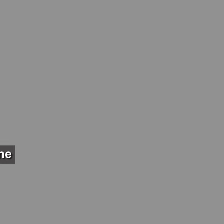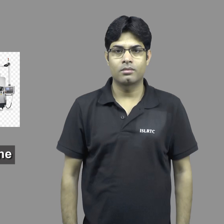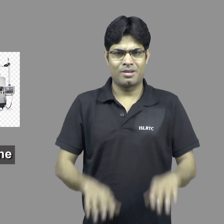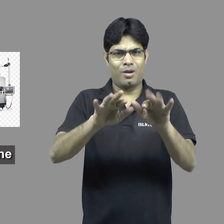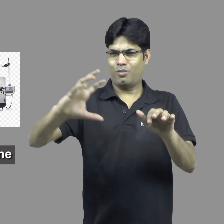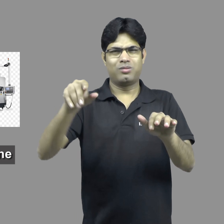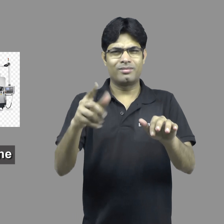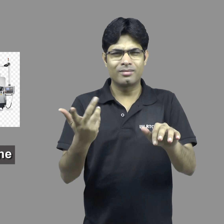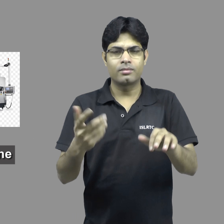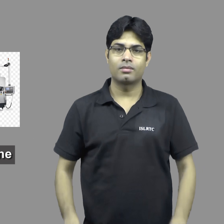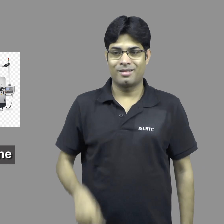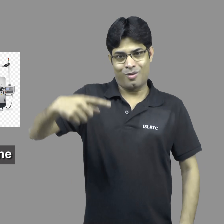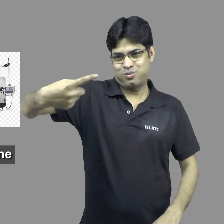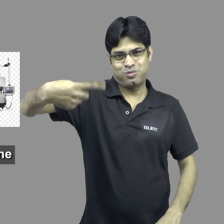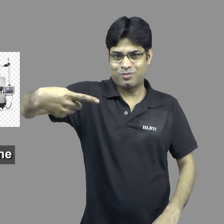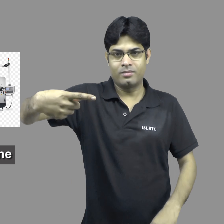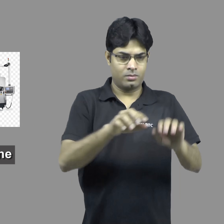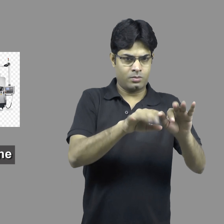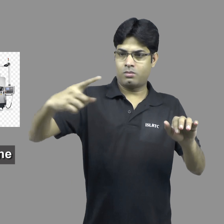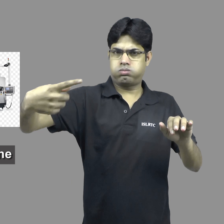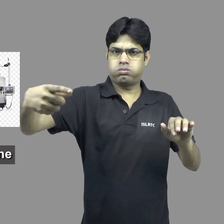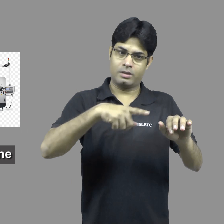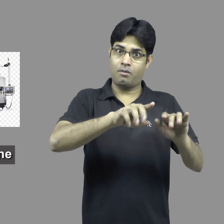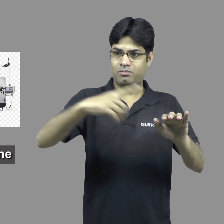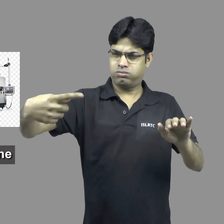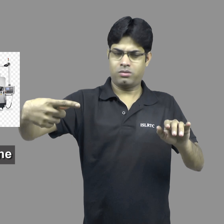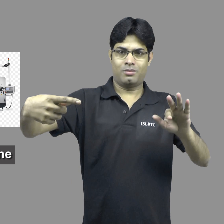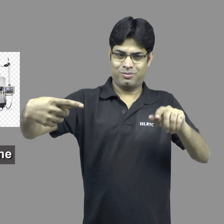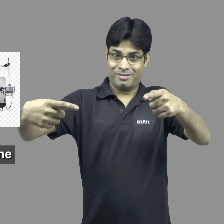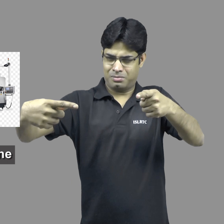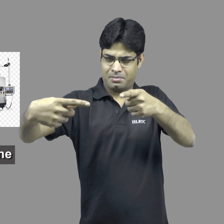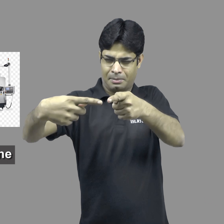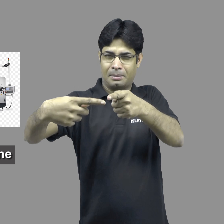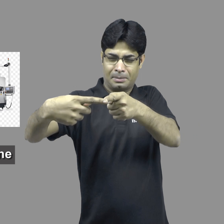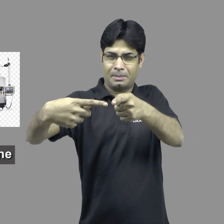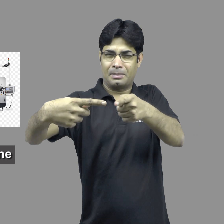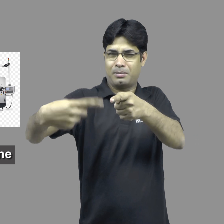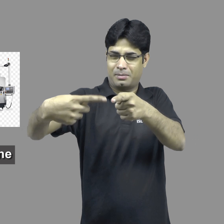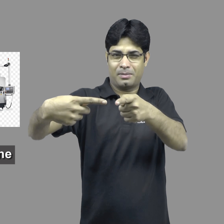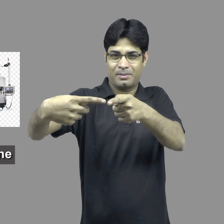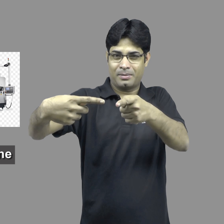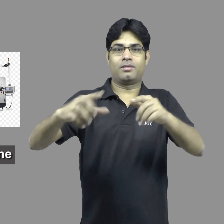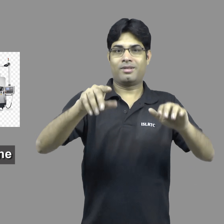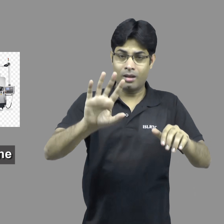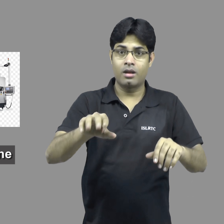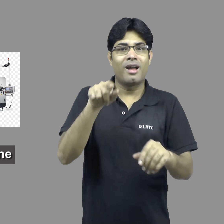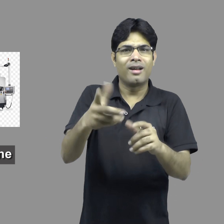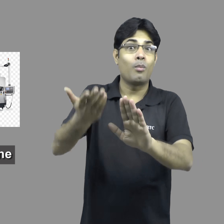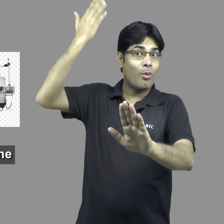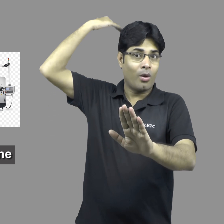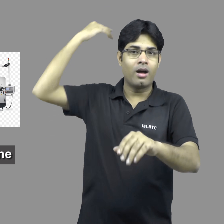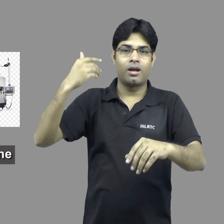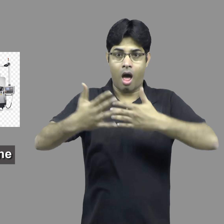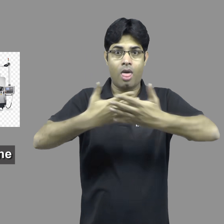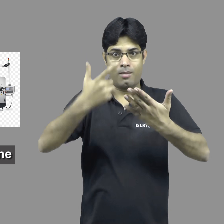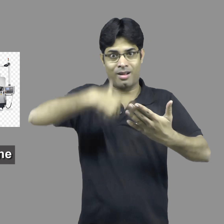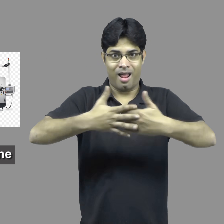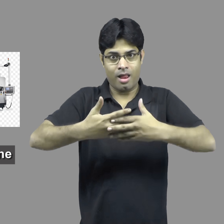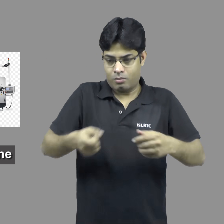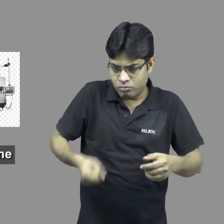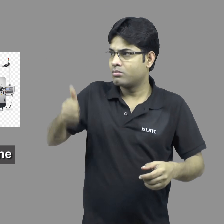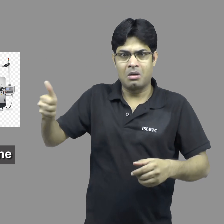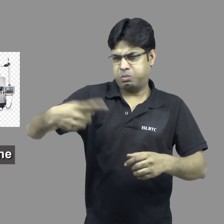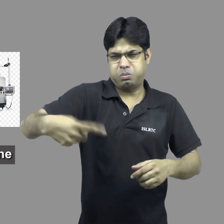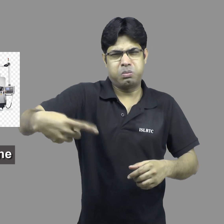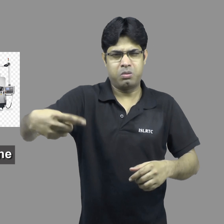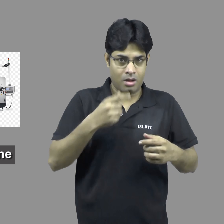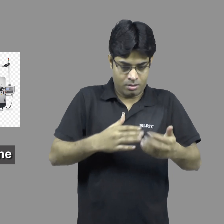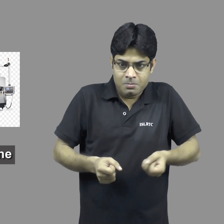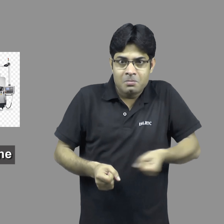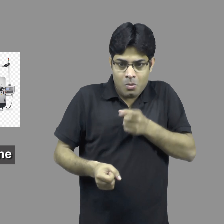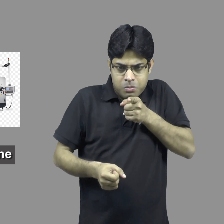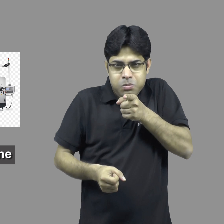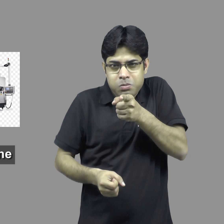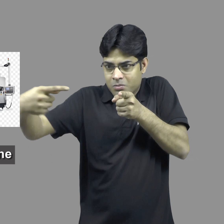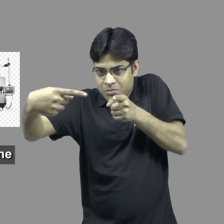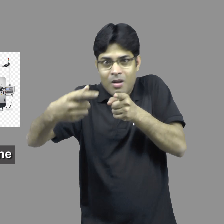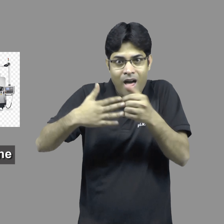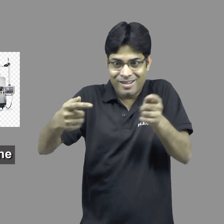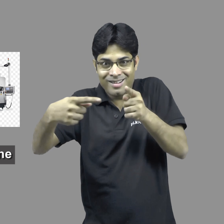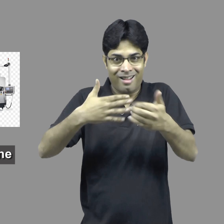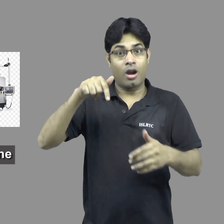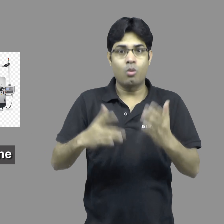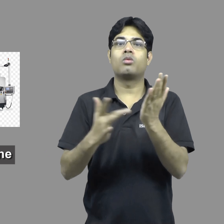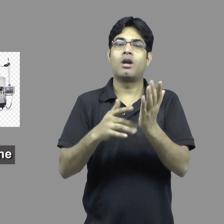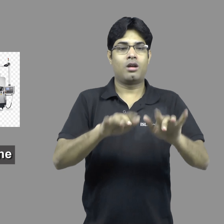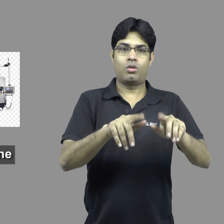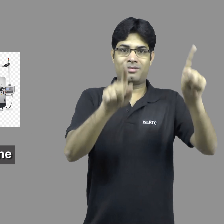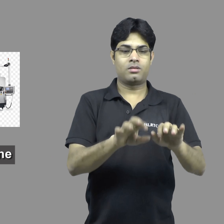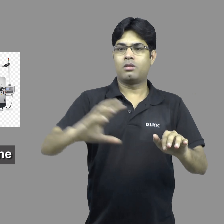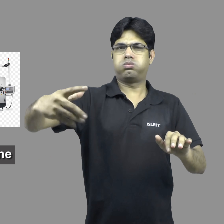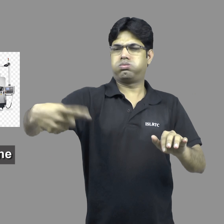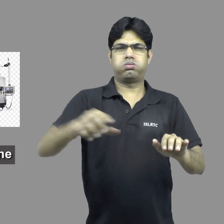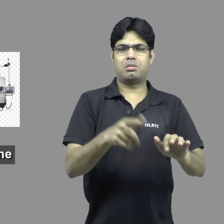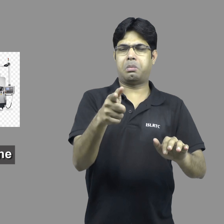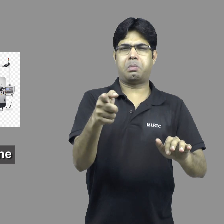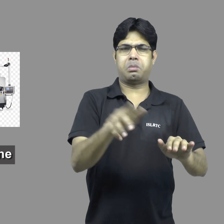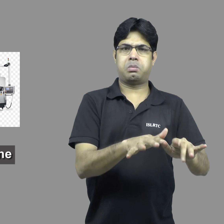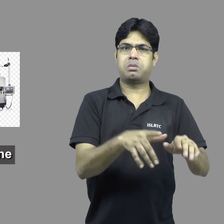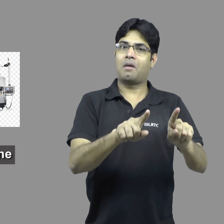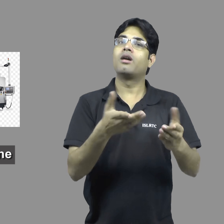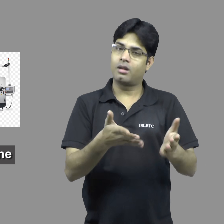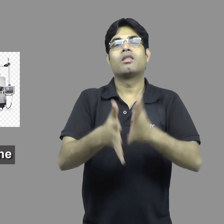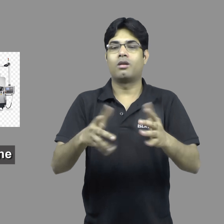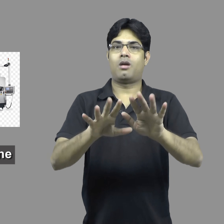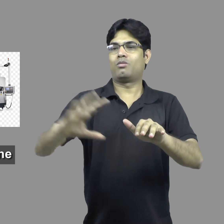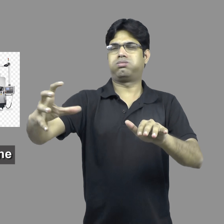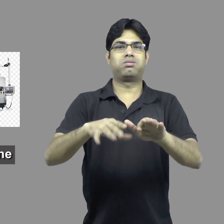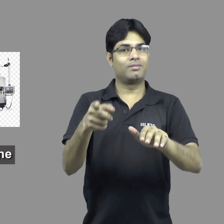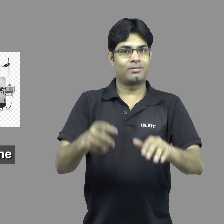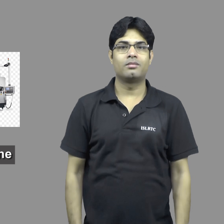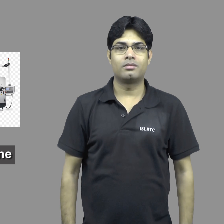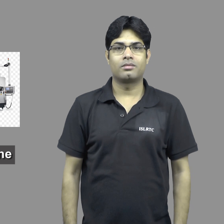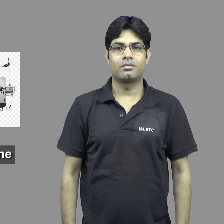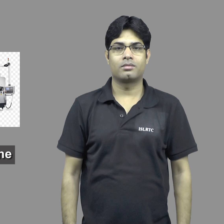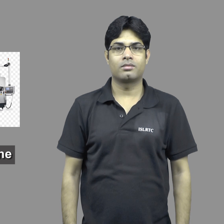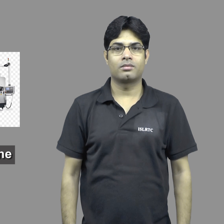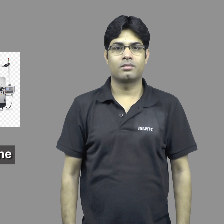CNC Machine